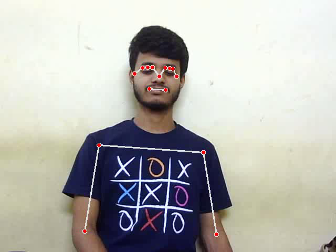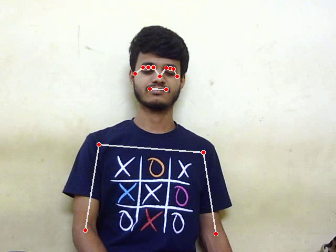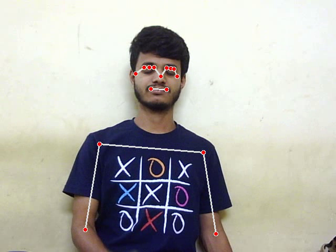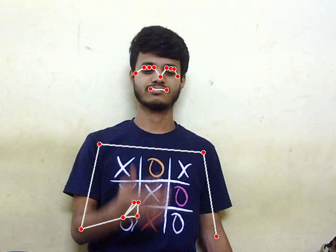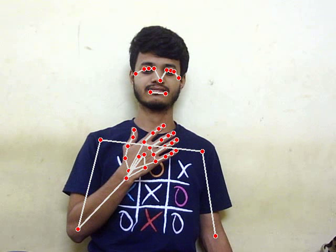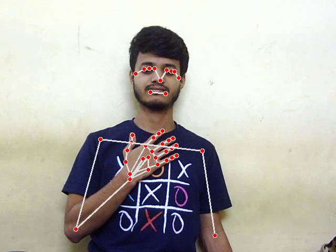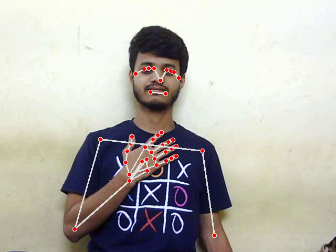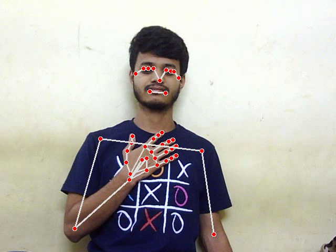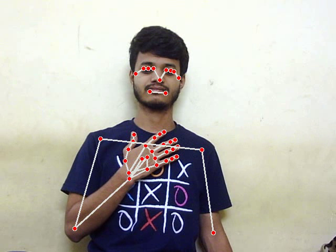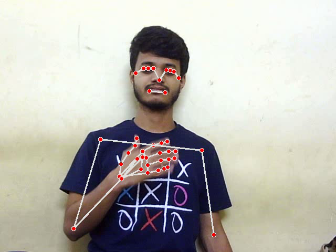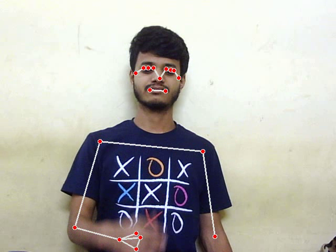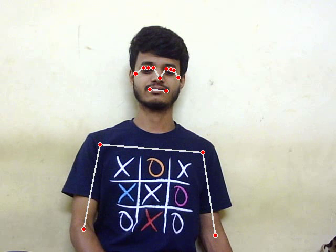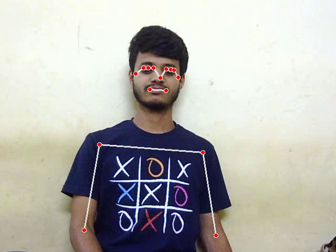my